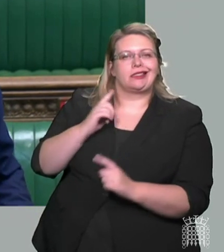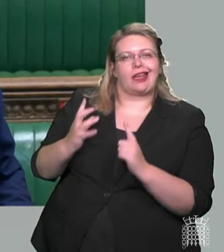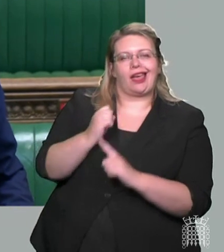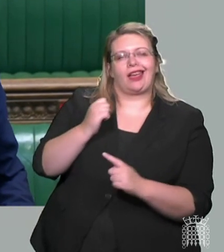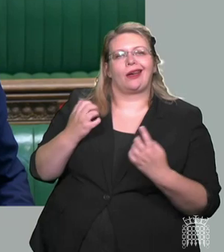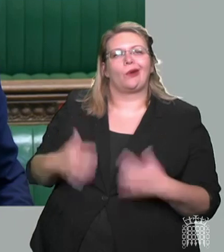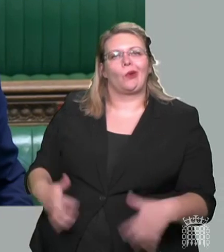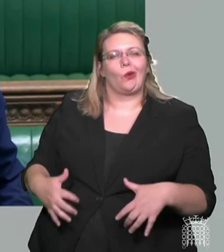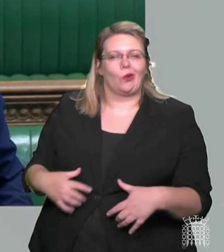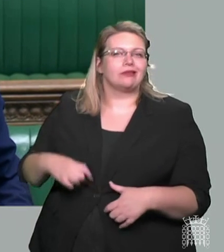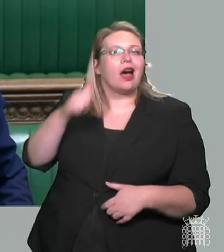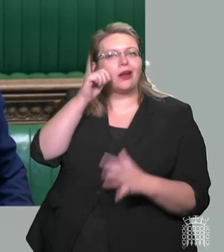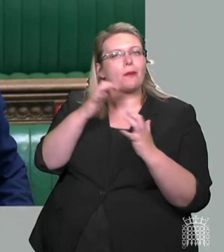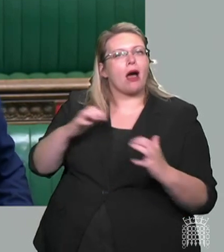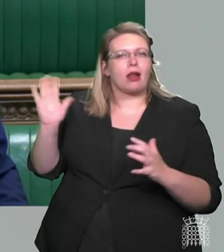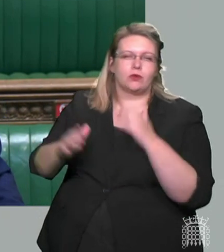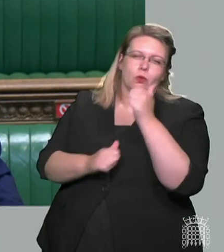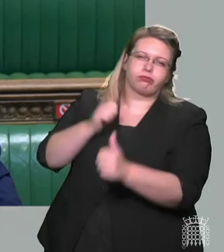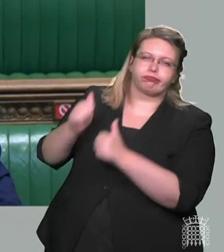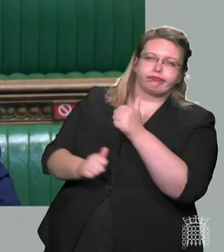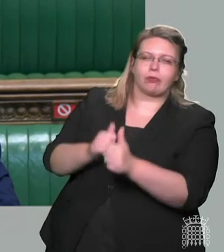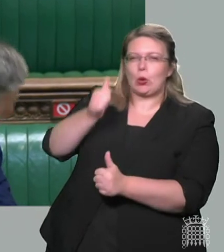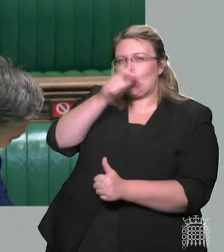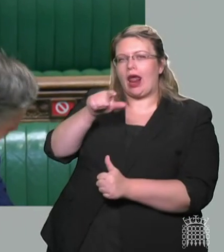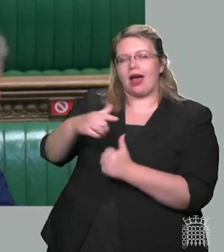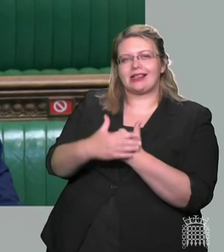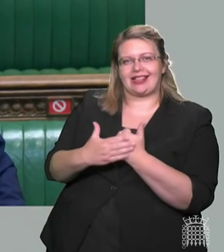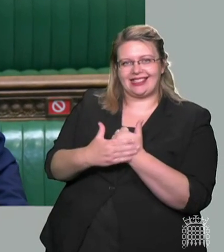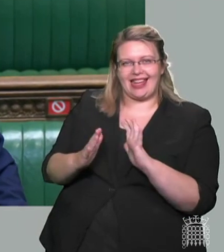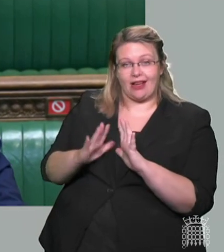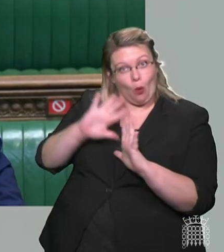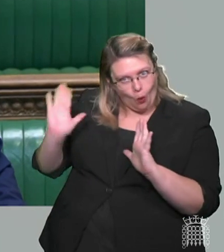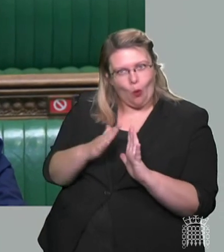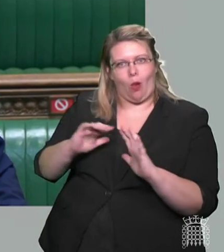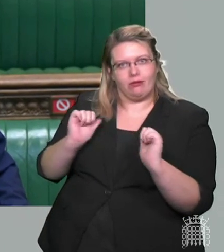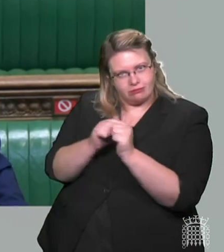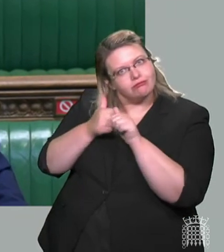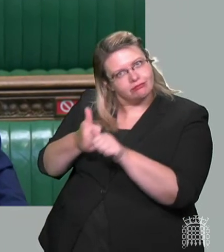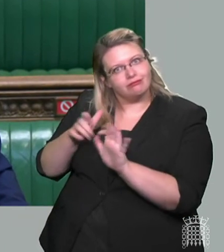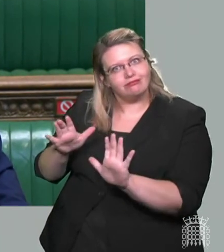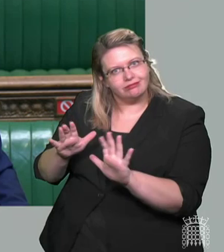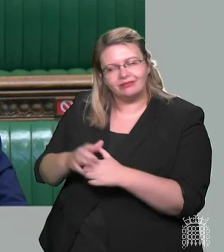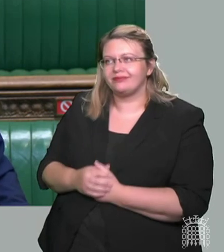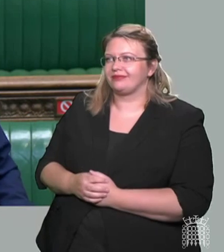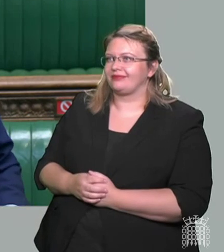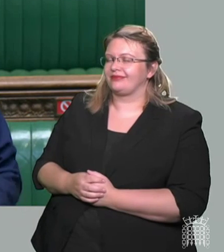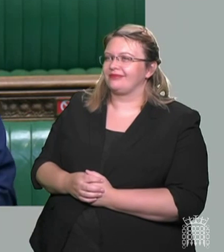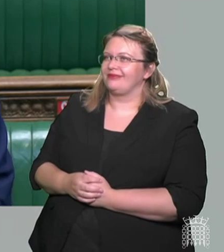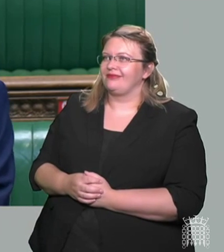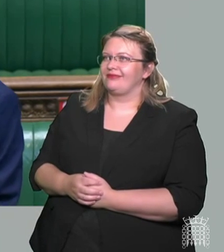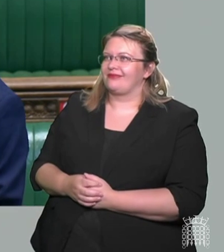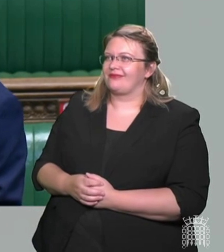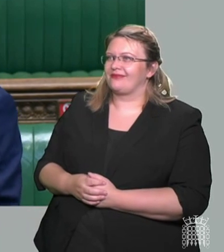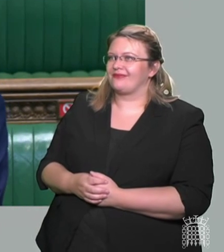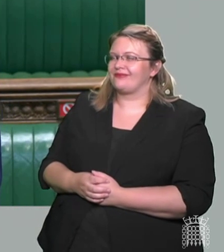I know that the whole House will wish the team the very best of luck on Saturday— The whole House will wish them the best of luck on Saturday, I am sure.